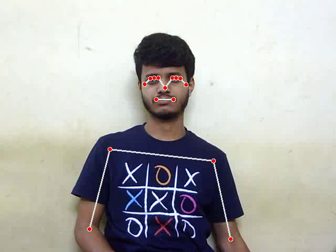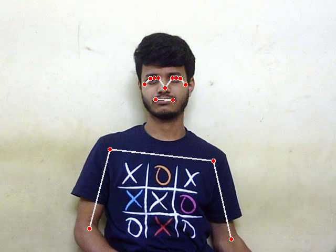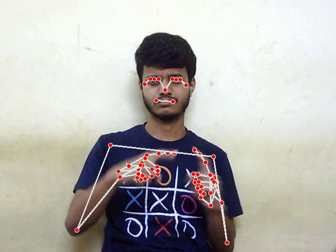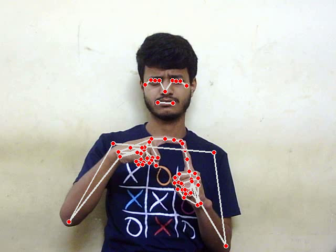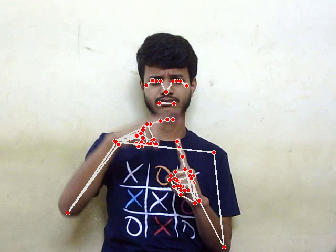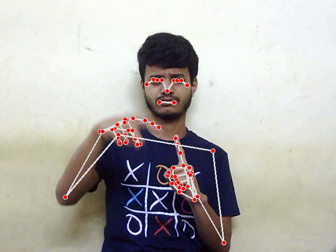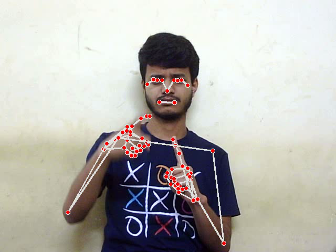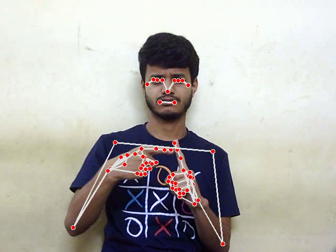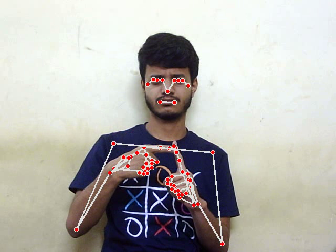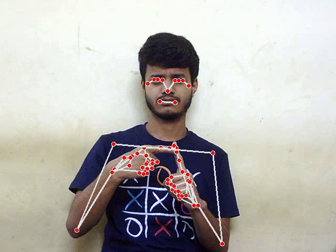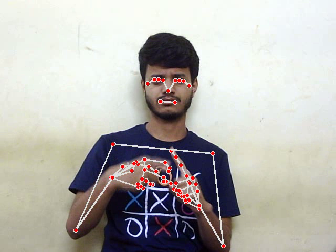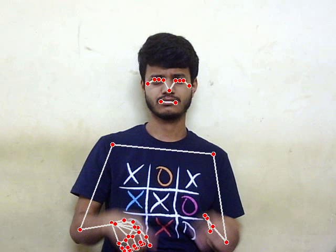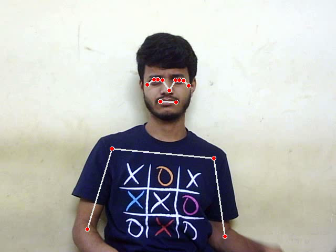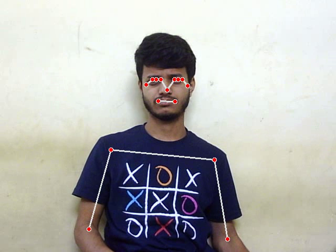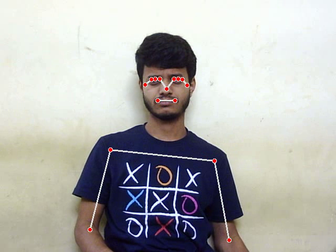when